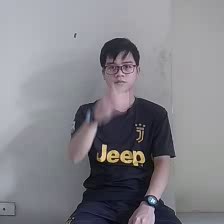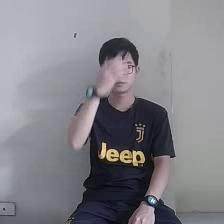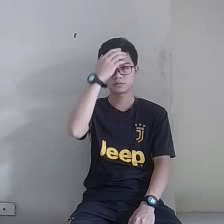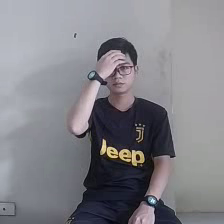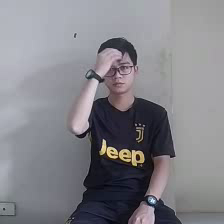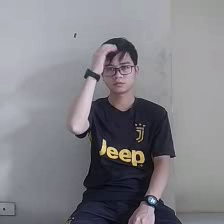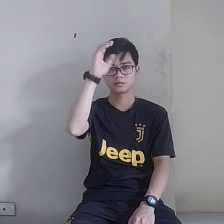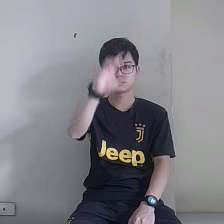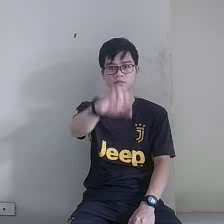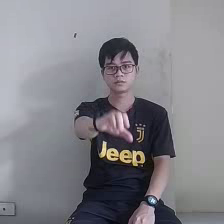Áp dụng